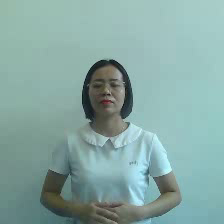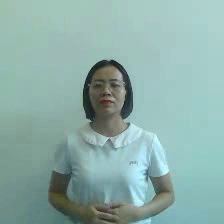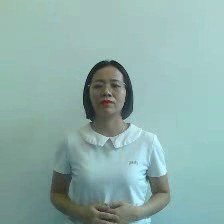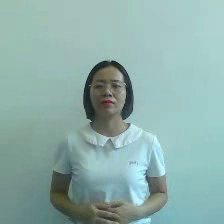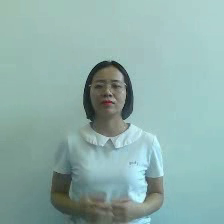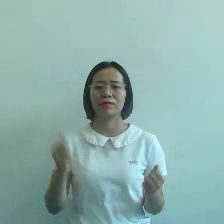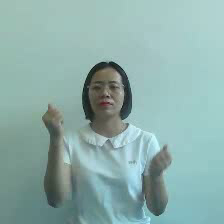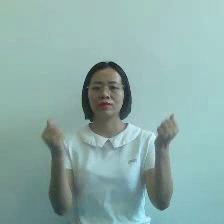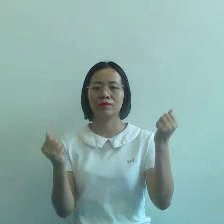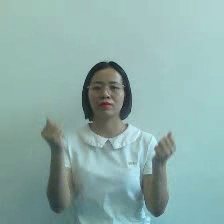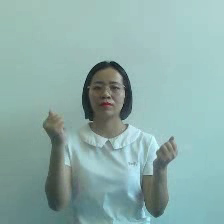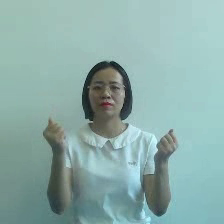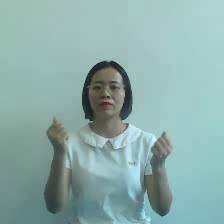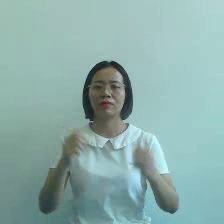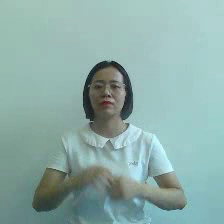Ô tô